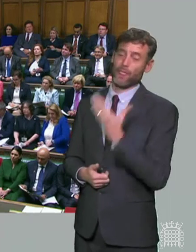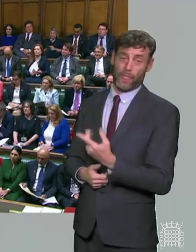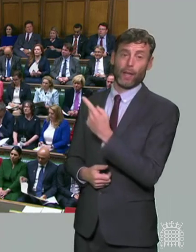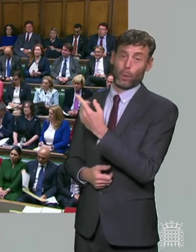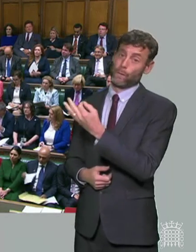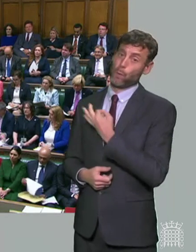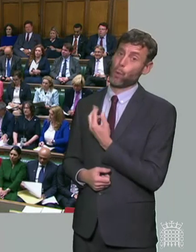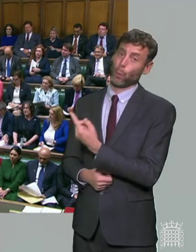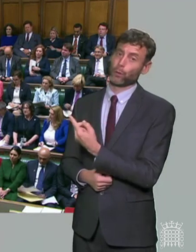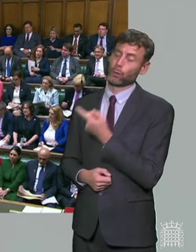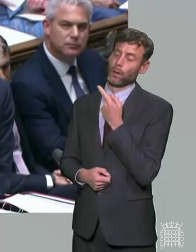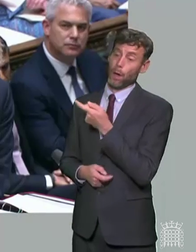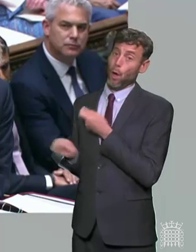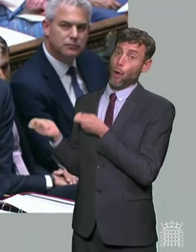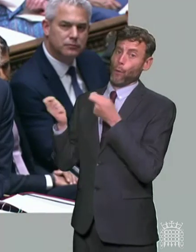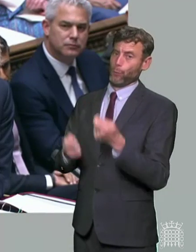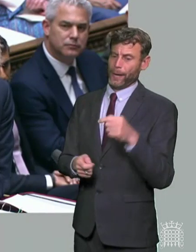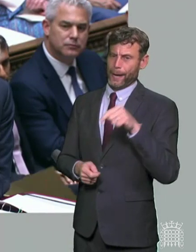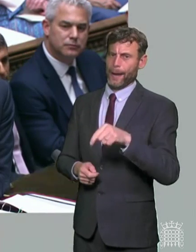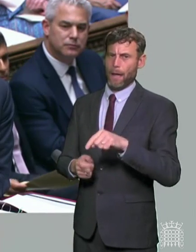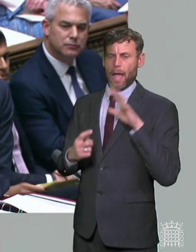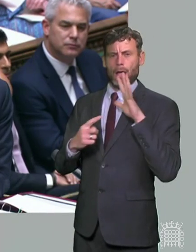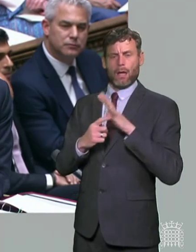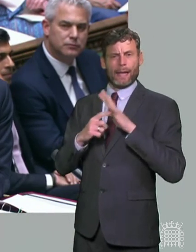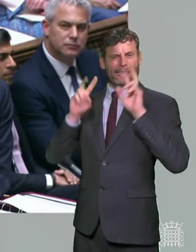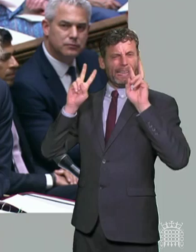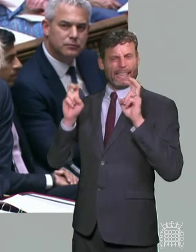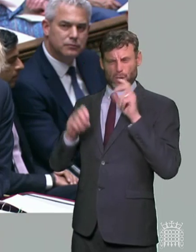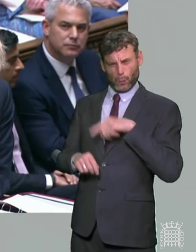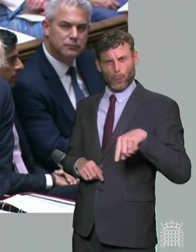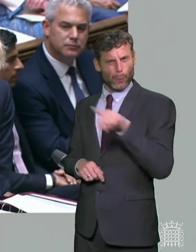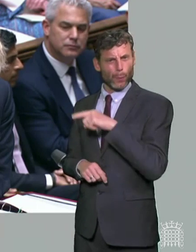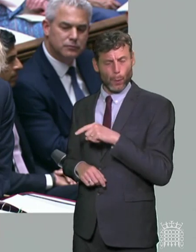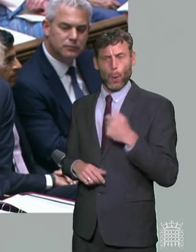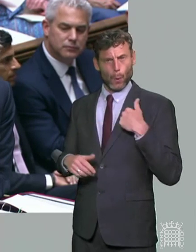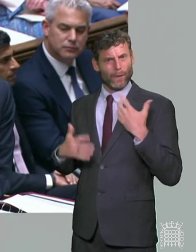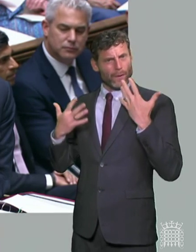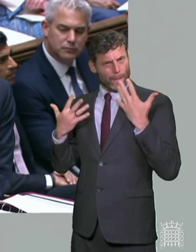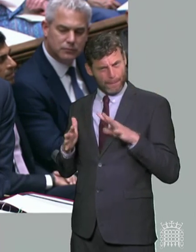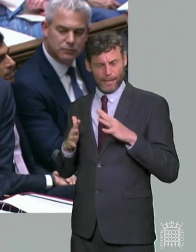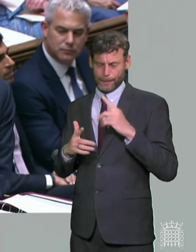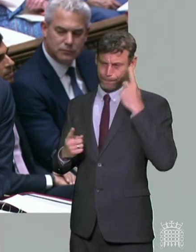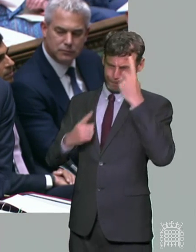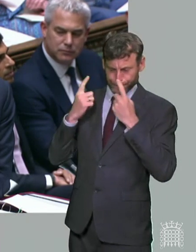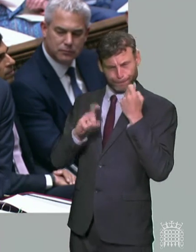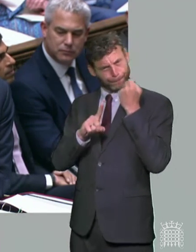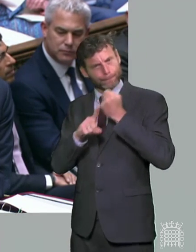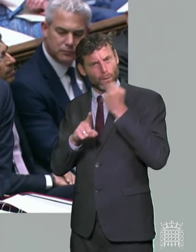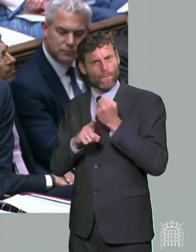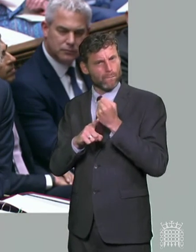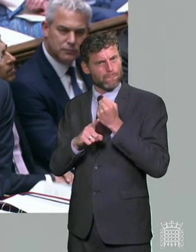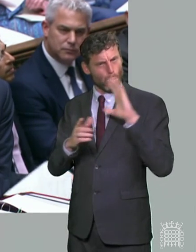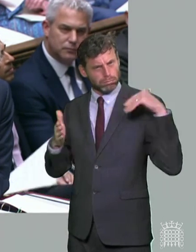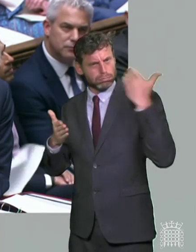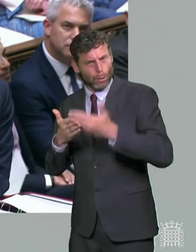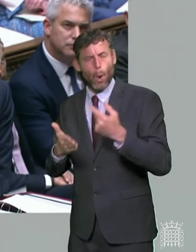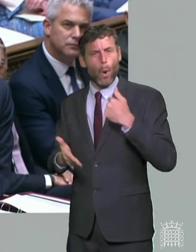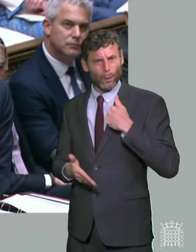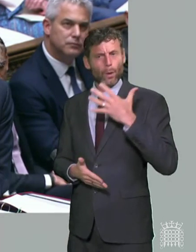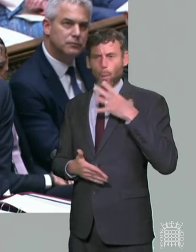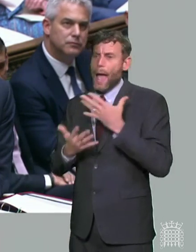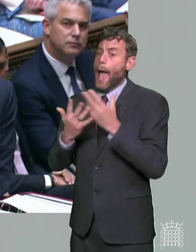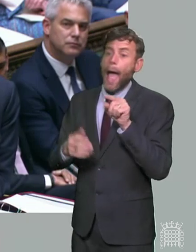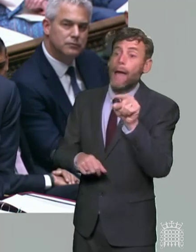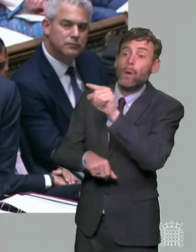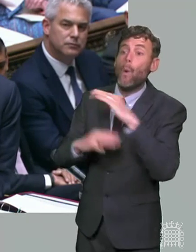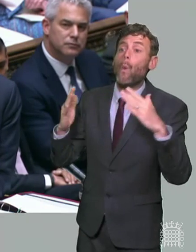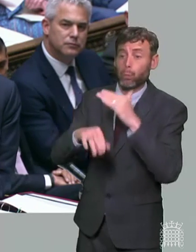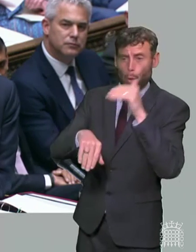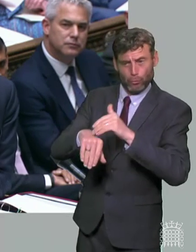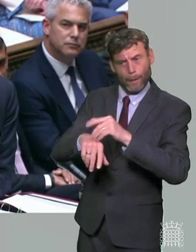He raises an issue on which the UK has campaigned for a long time, and no country is more committed than we are to bringing war criminals to justice.